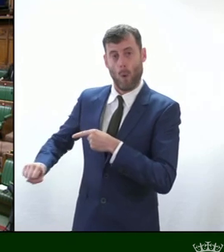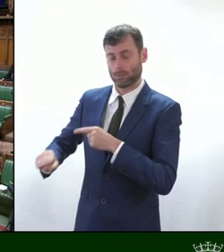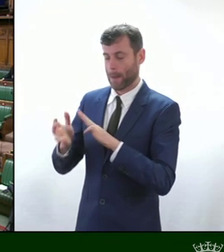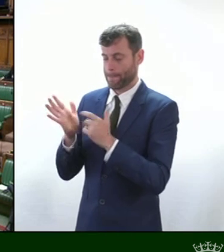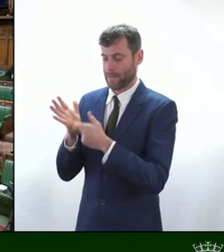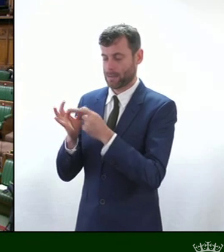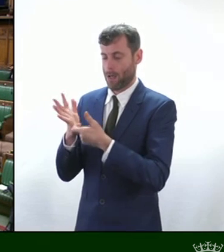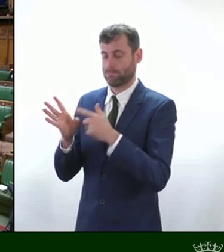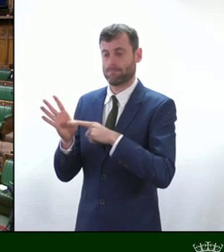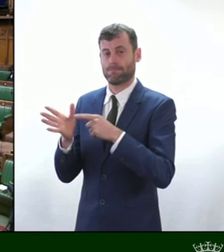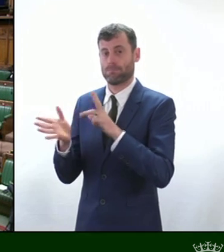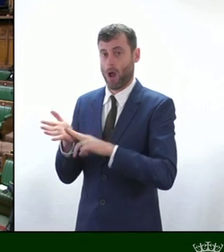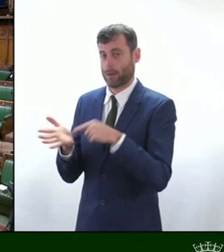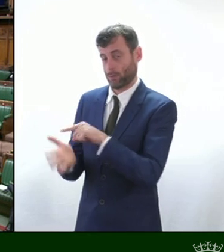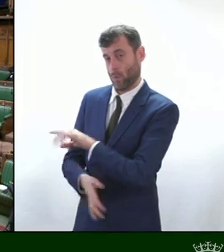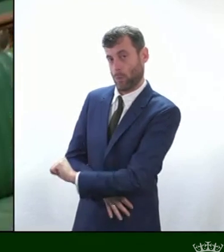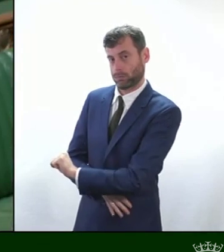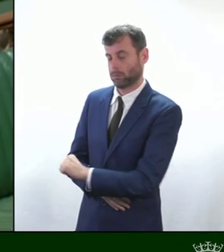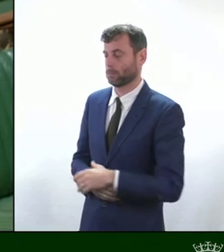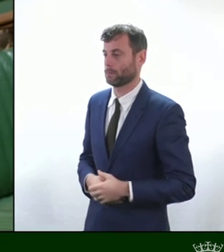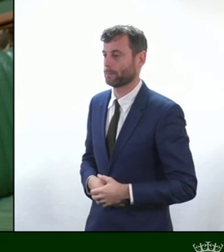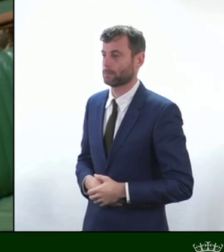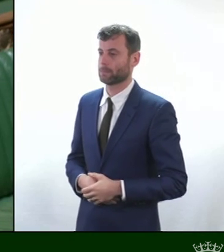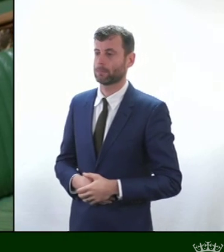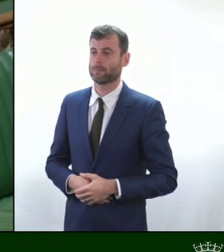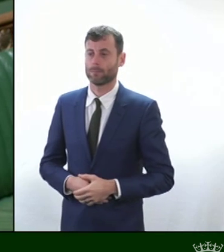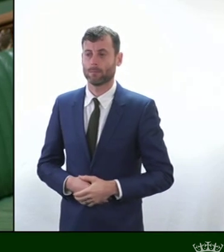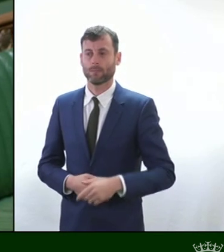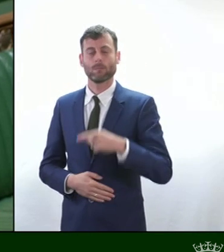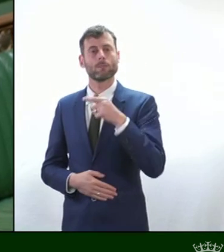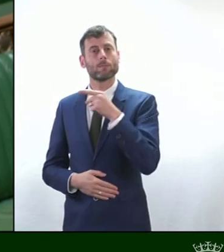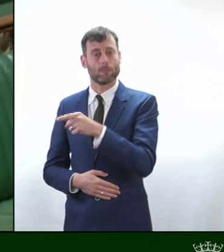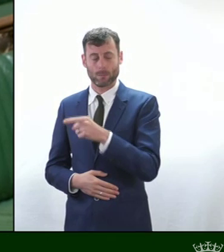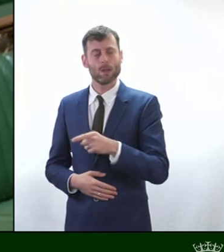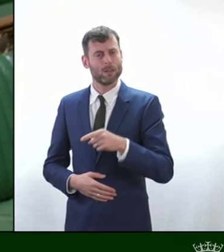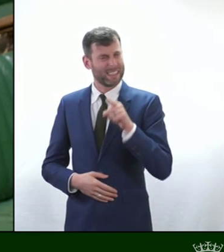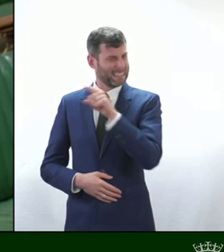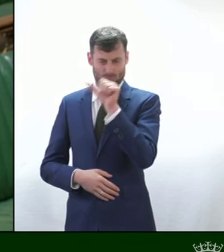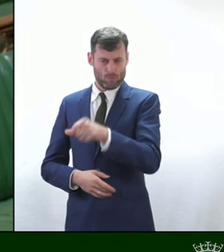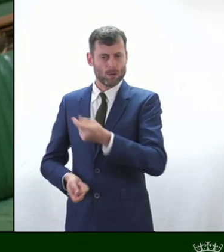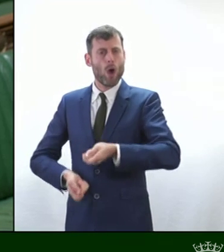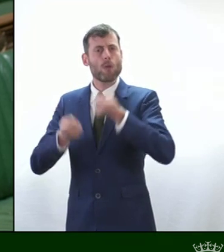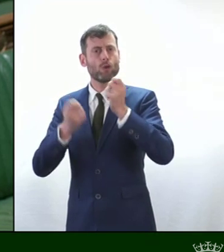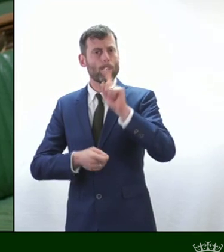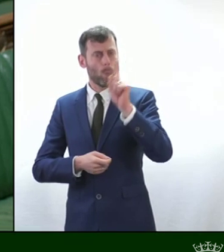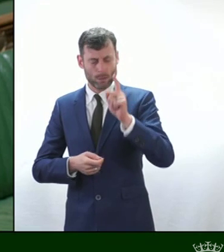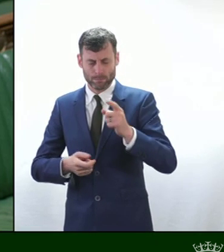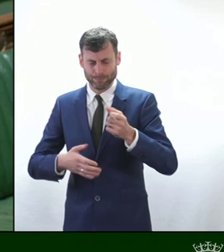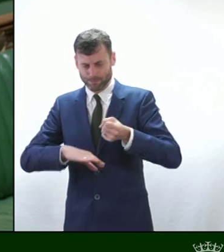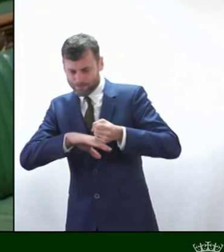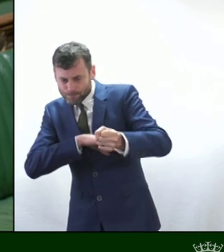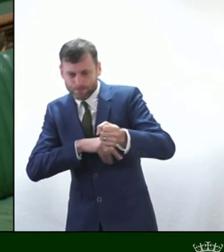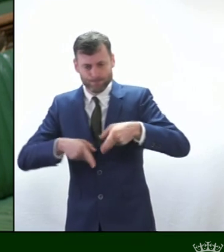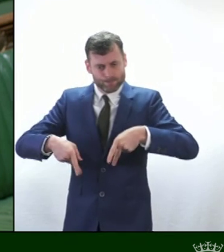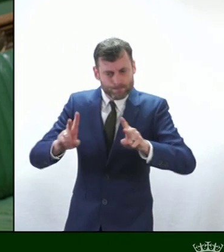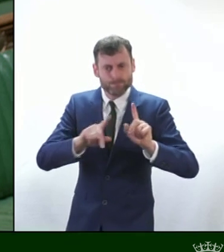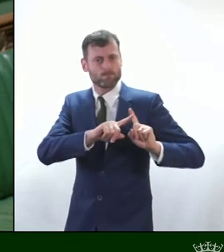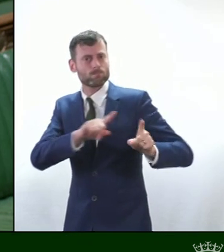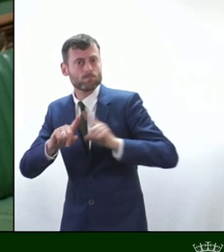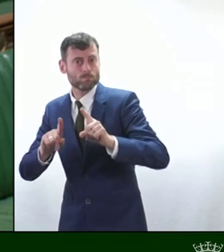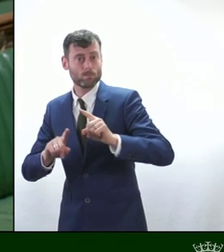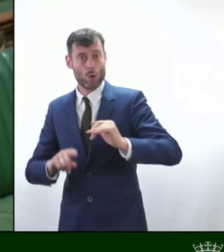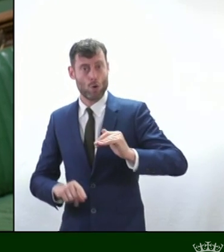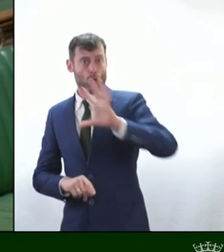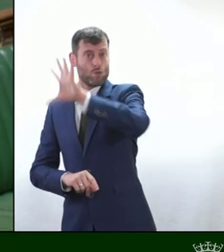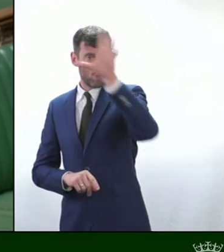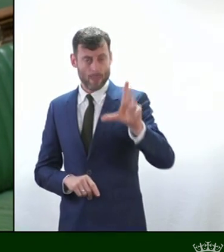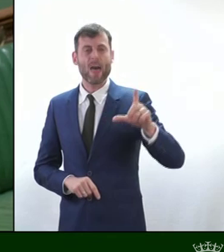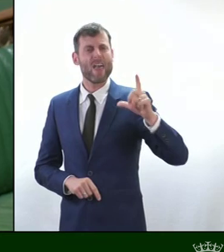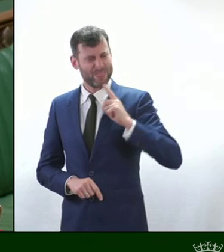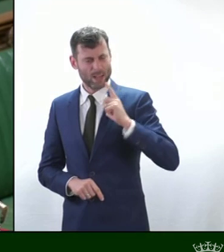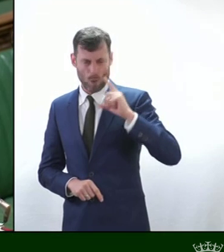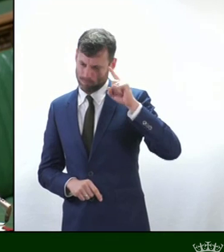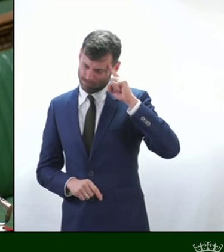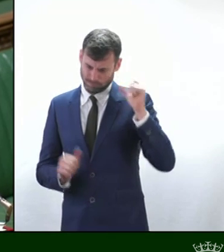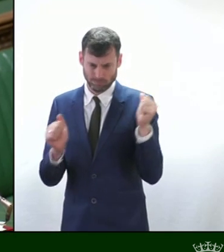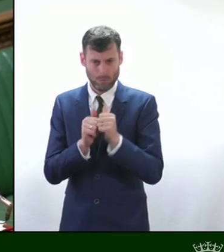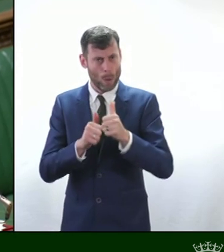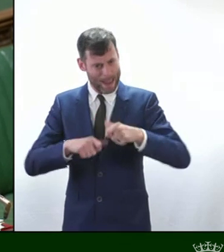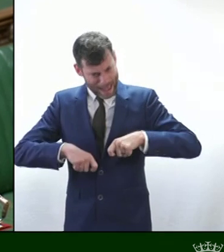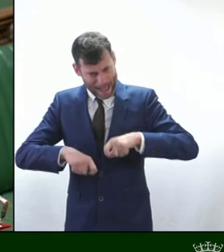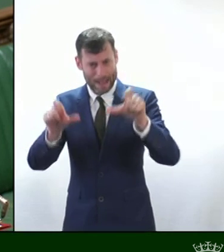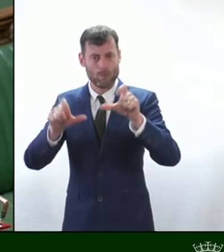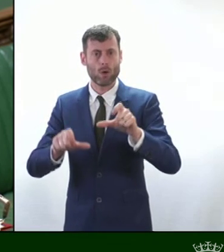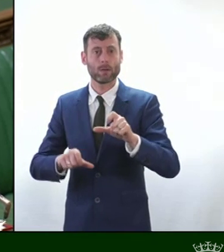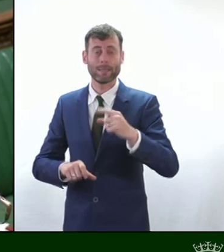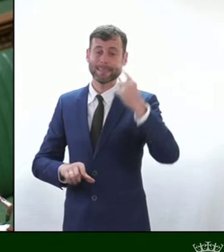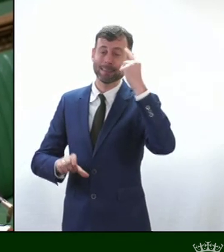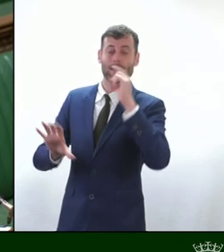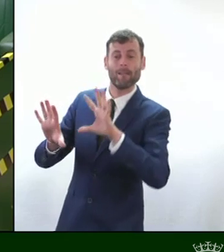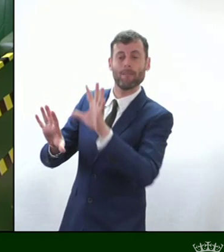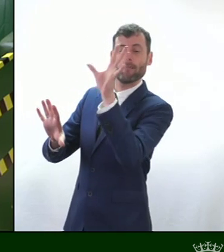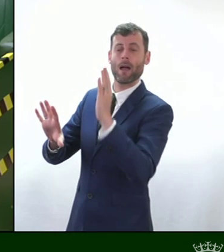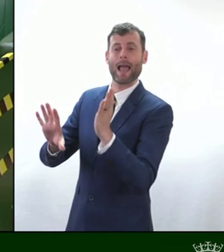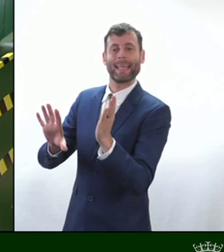I was saying, Mr Speaker, that my hon. Friend is completely right about the power of great infrastructure projects to deliver jobs, which is why we are getting on with both the eastern leg of HS2 and Northern Powerhouse Rail.